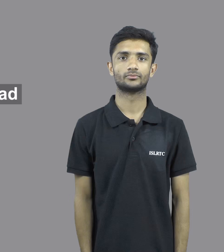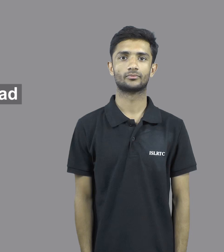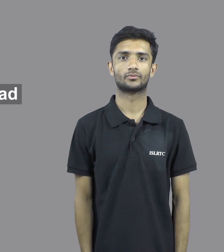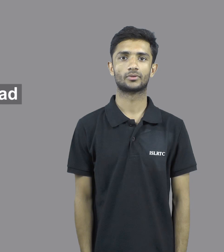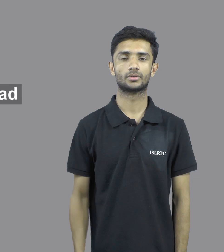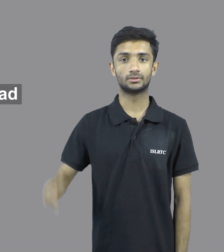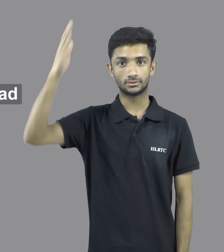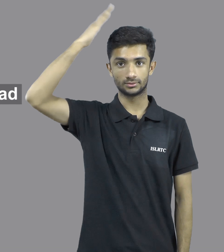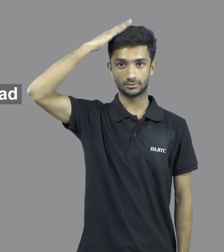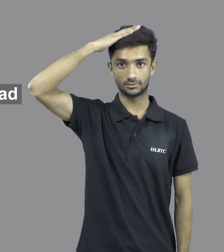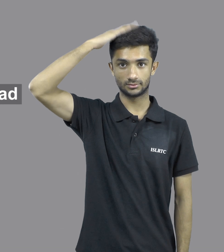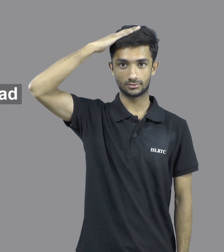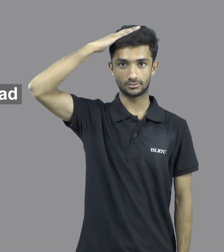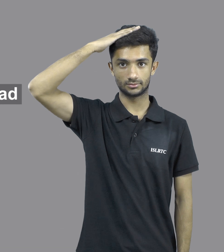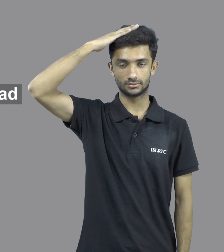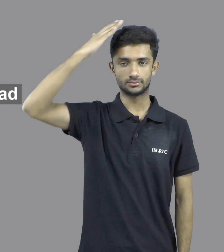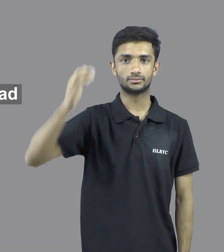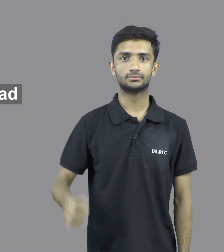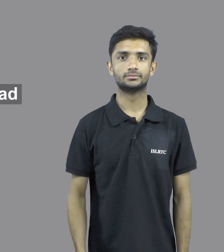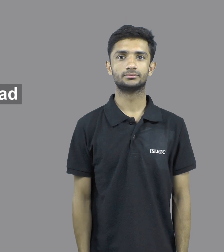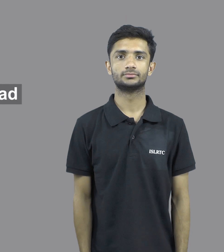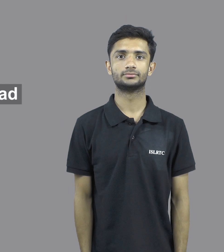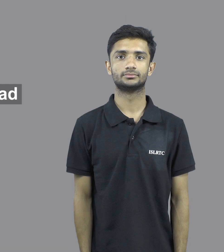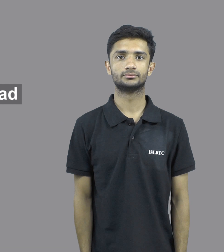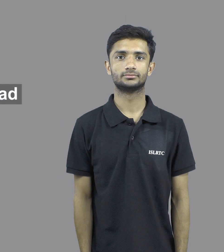Head